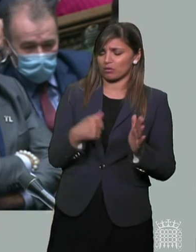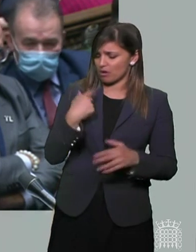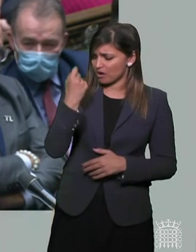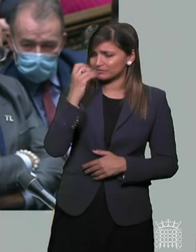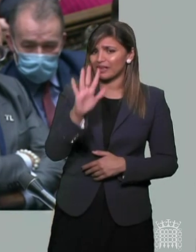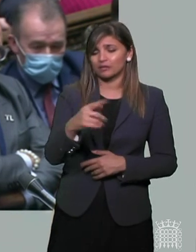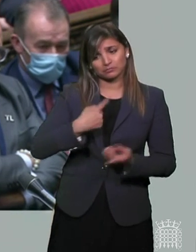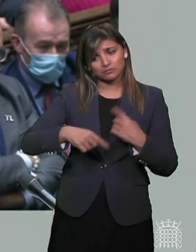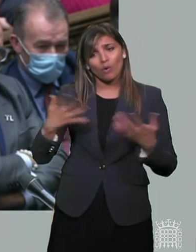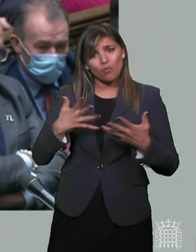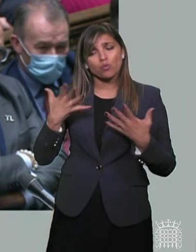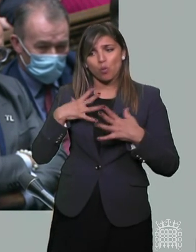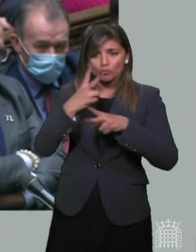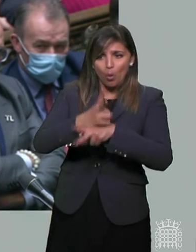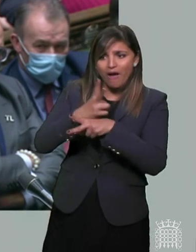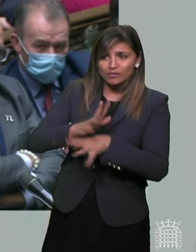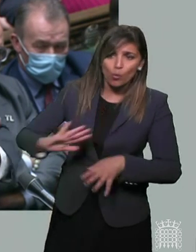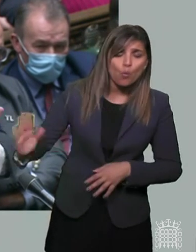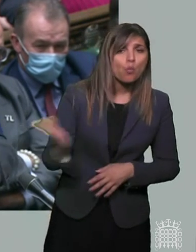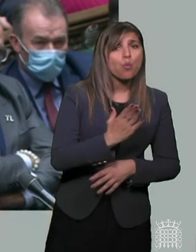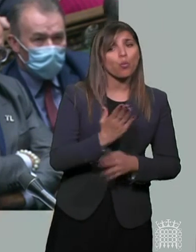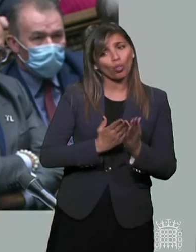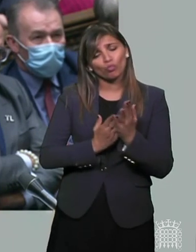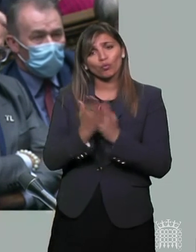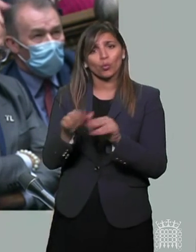We want to look after everybody throughout the pandemic.